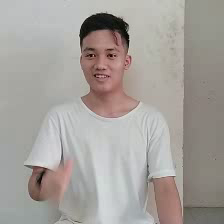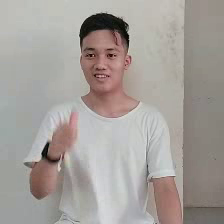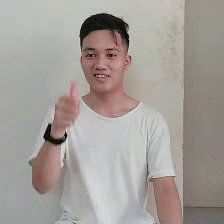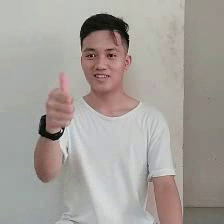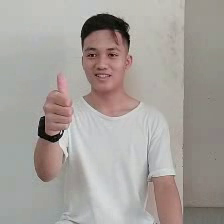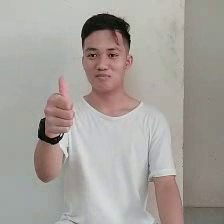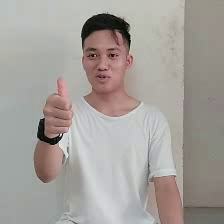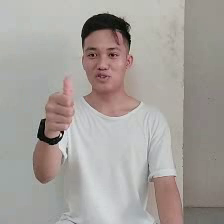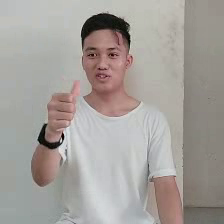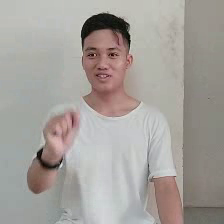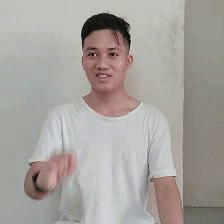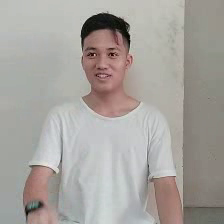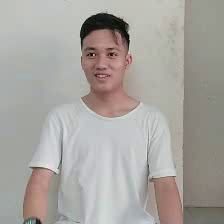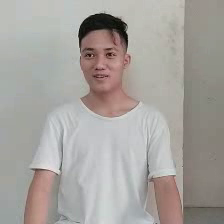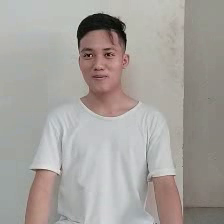Thích